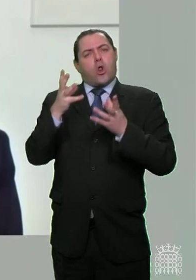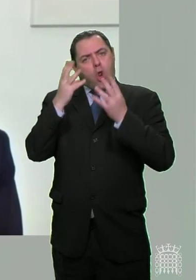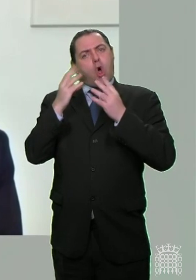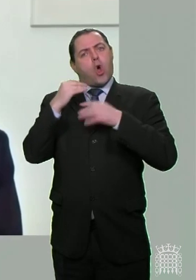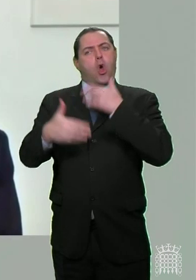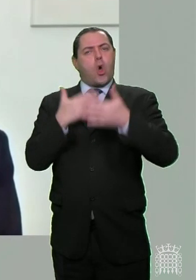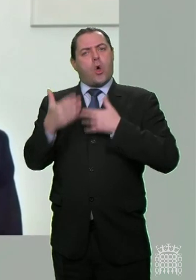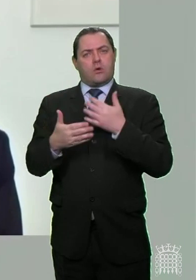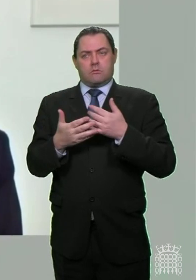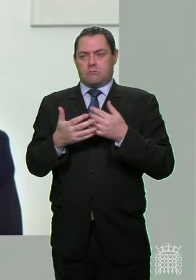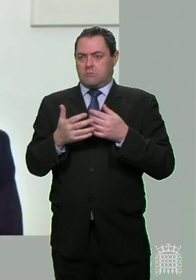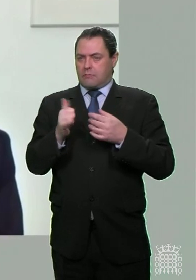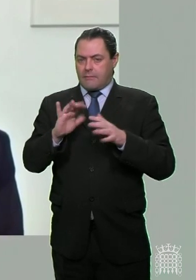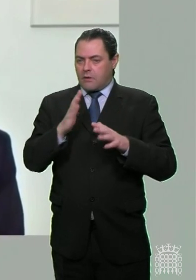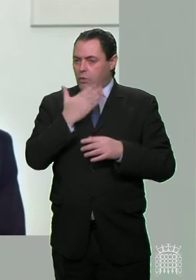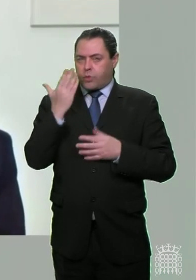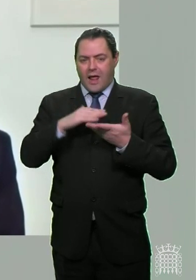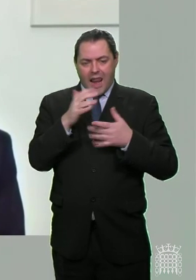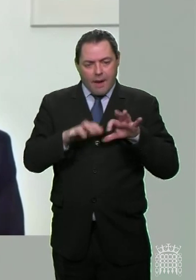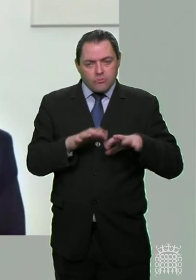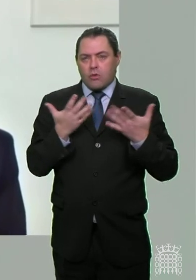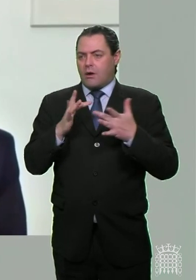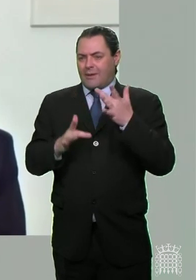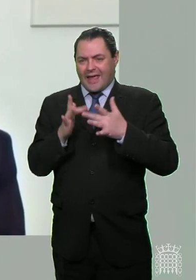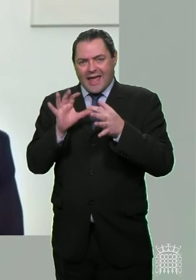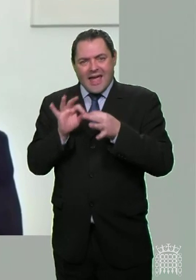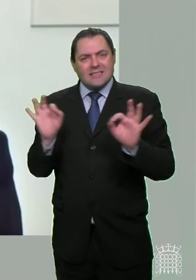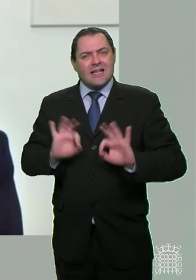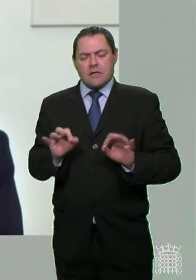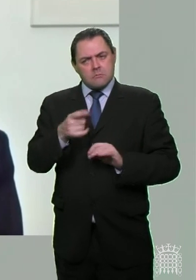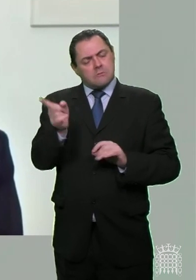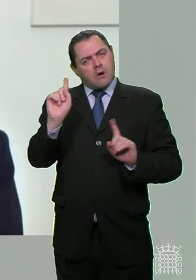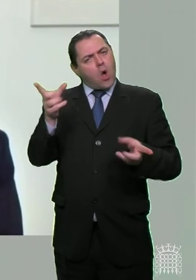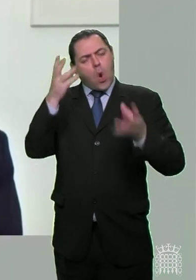Without access to a laptop, a computer or the internet, that cannot happen.